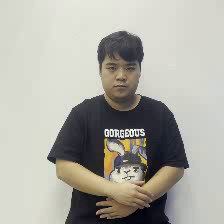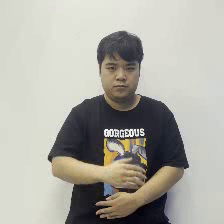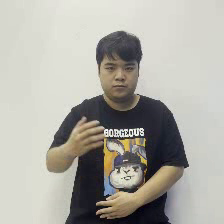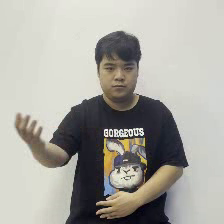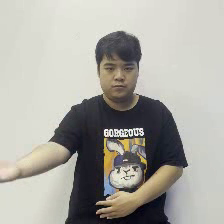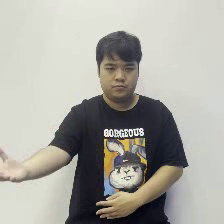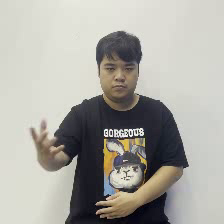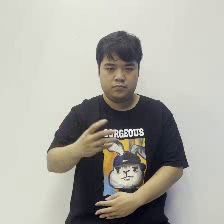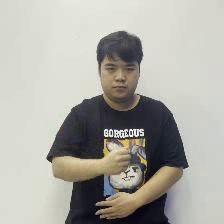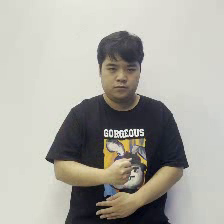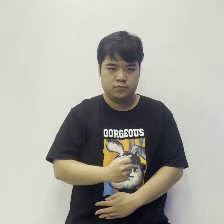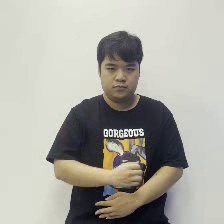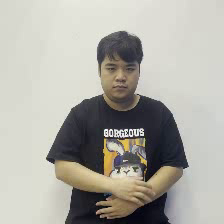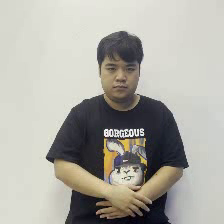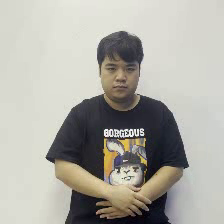Sử dụng